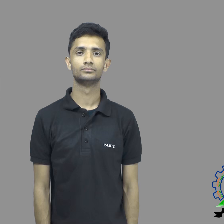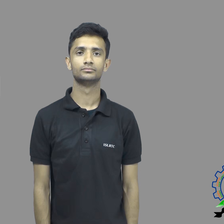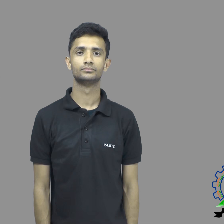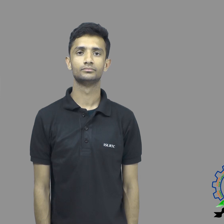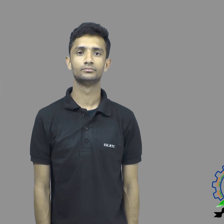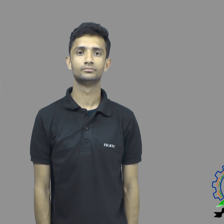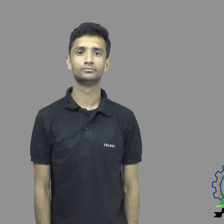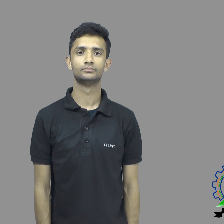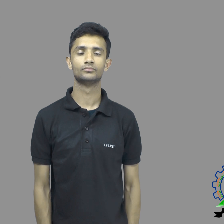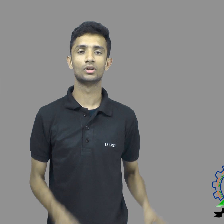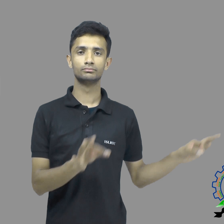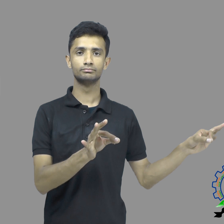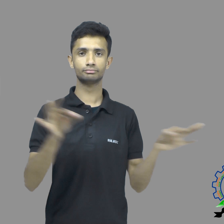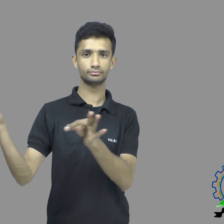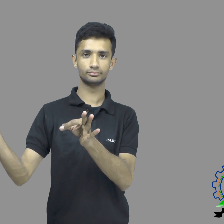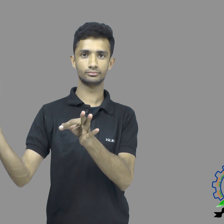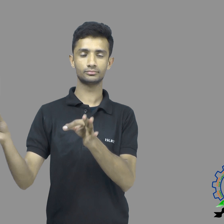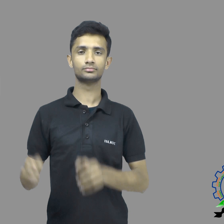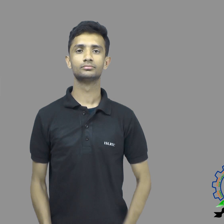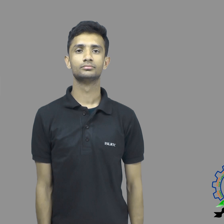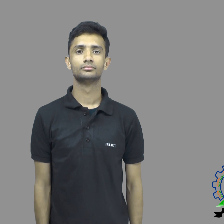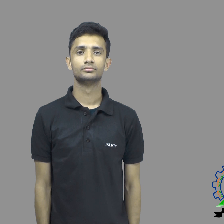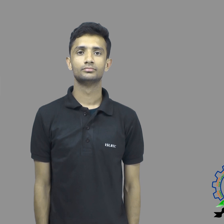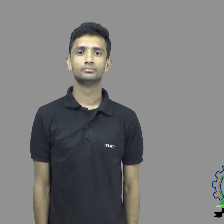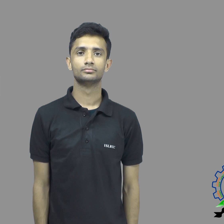Postpone